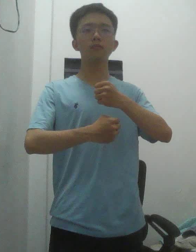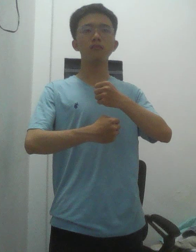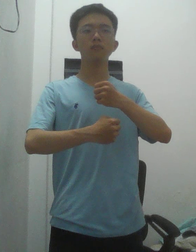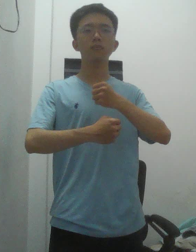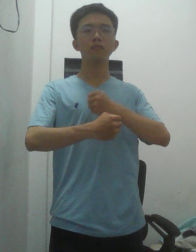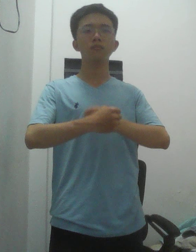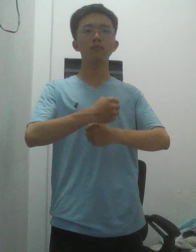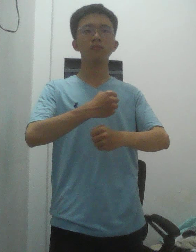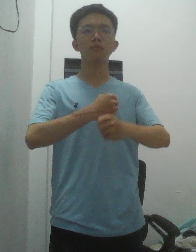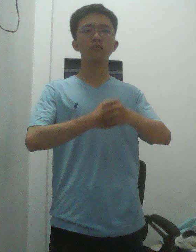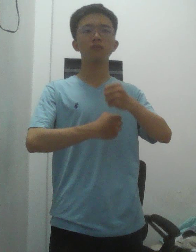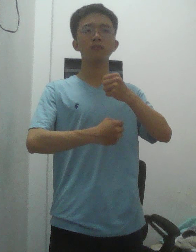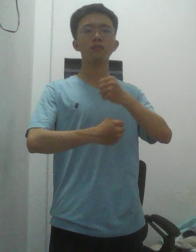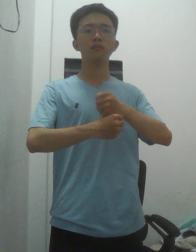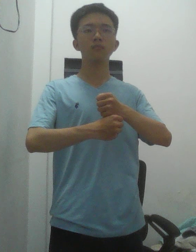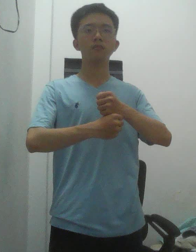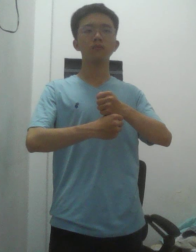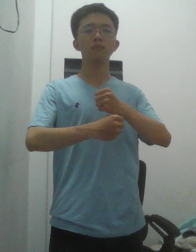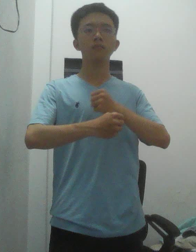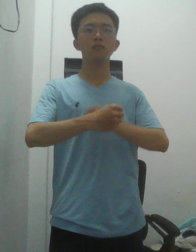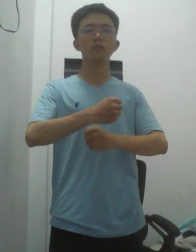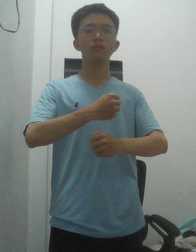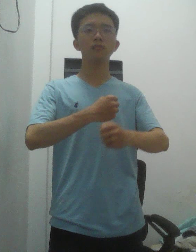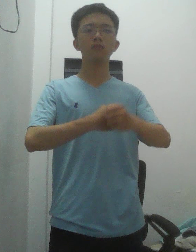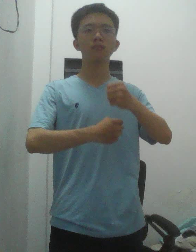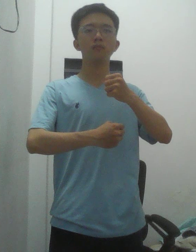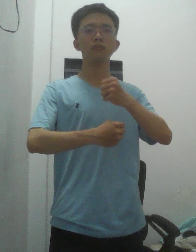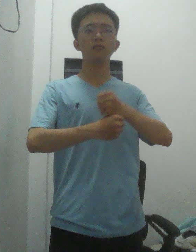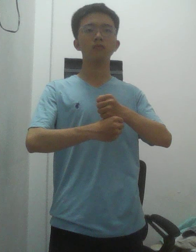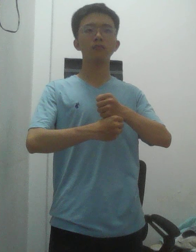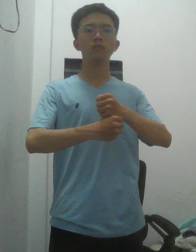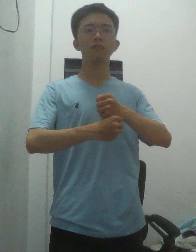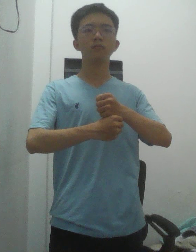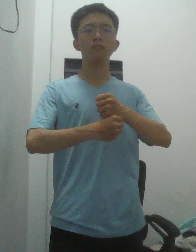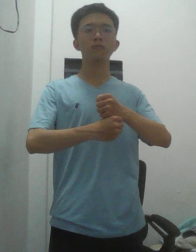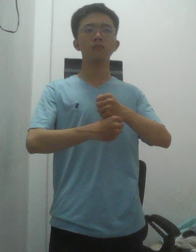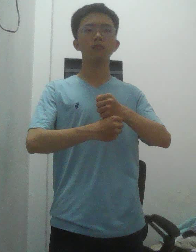quanh nam